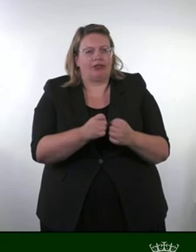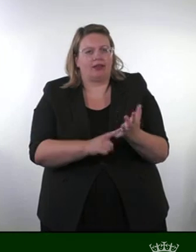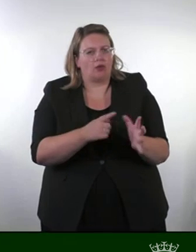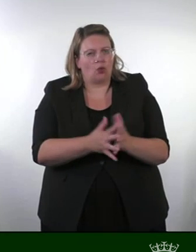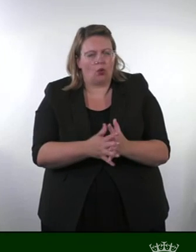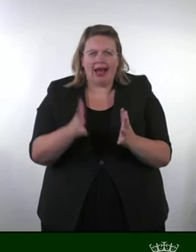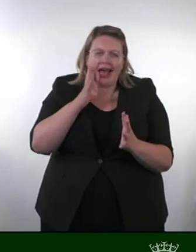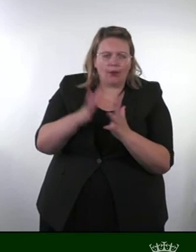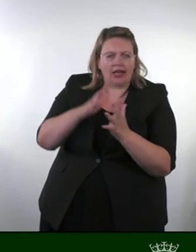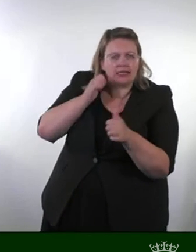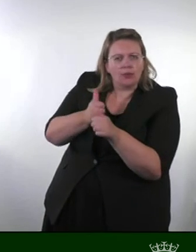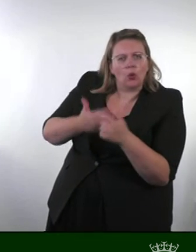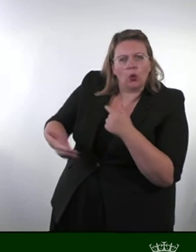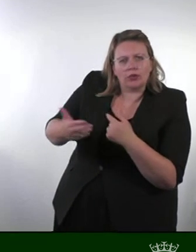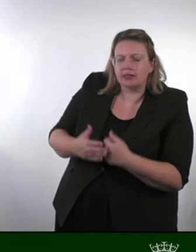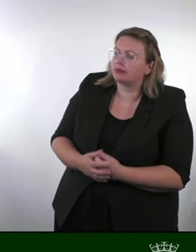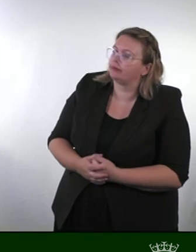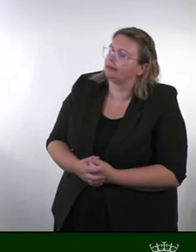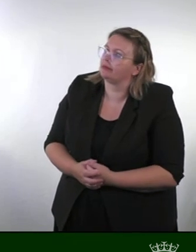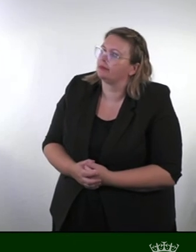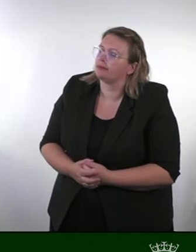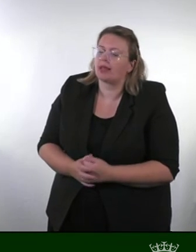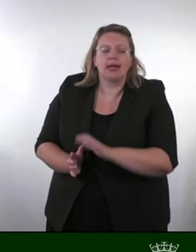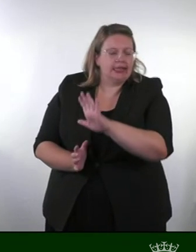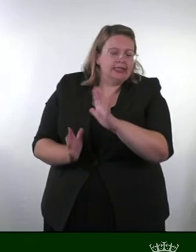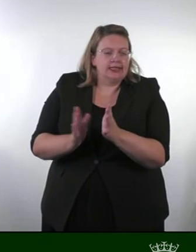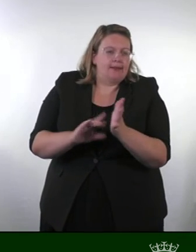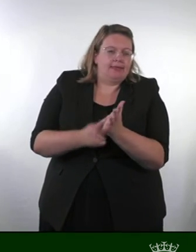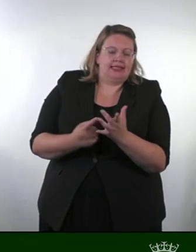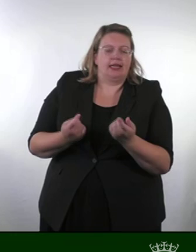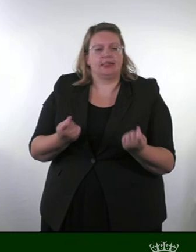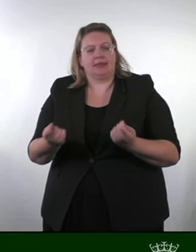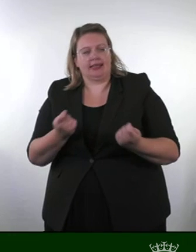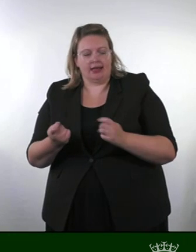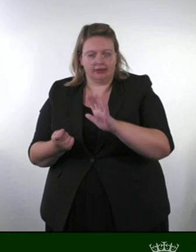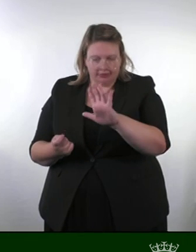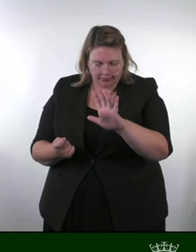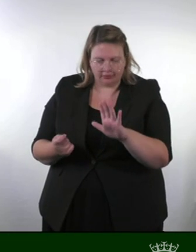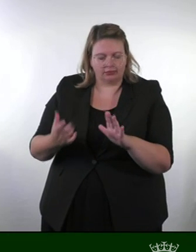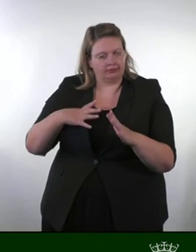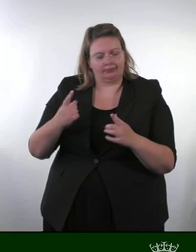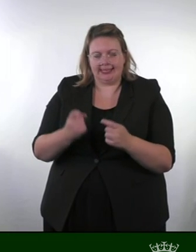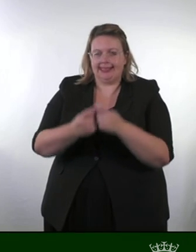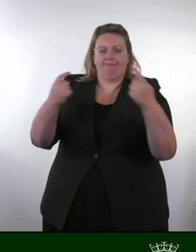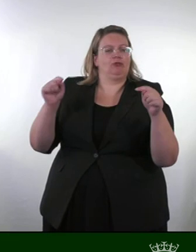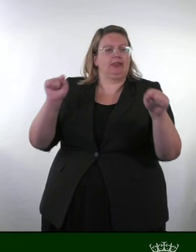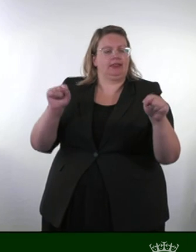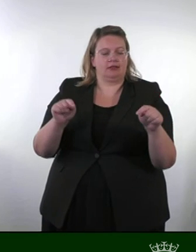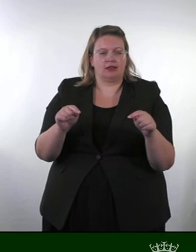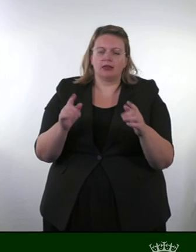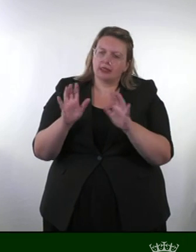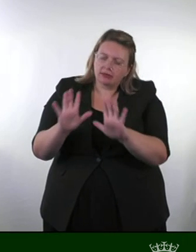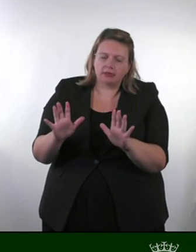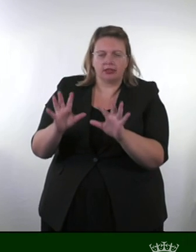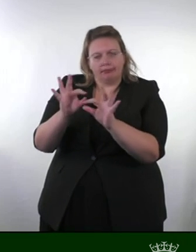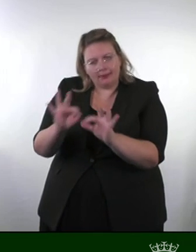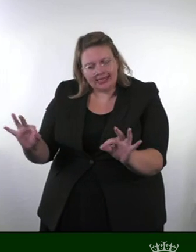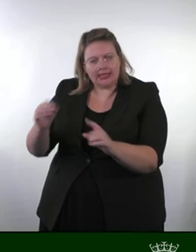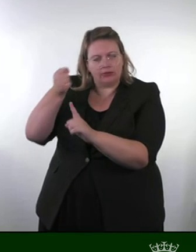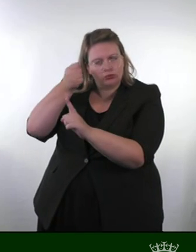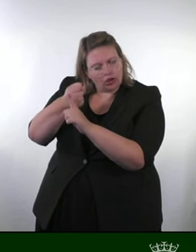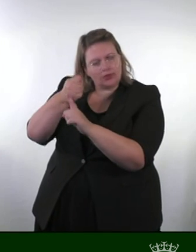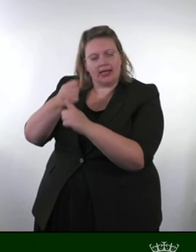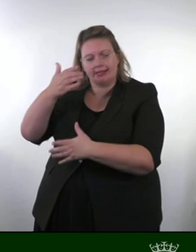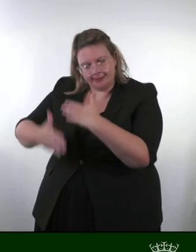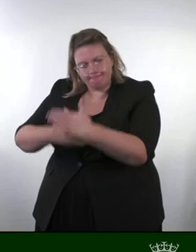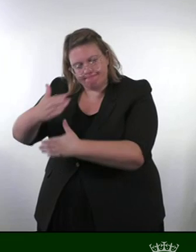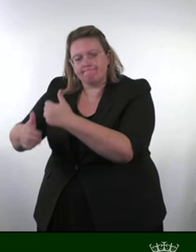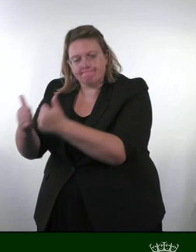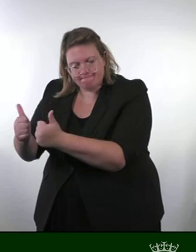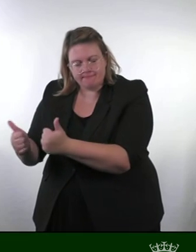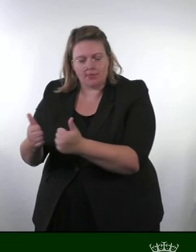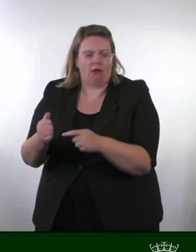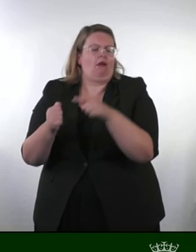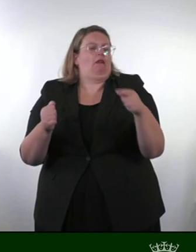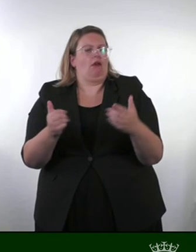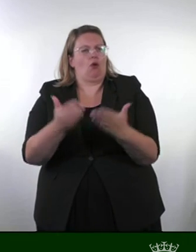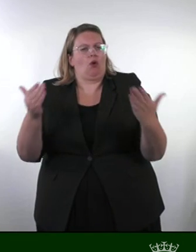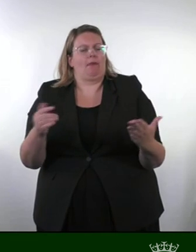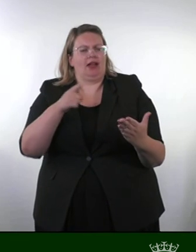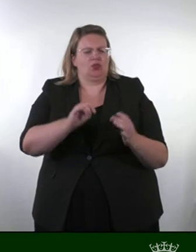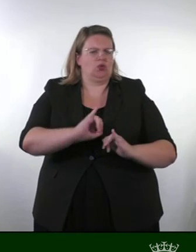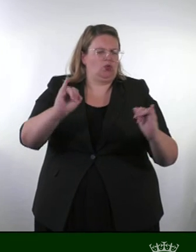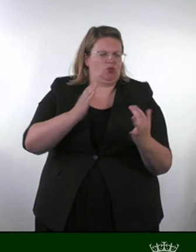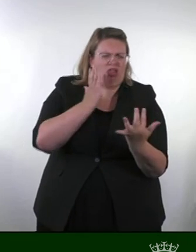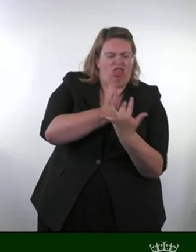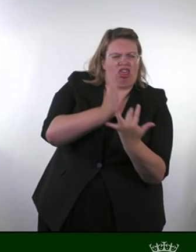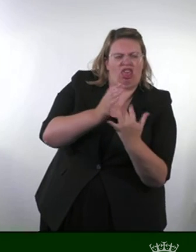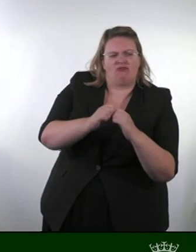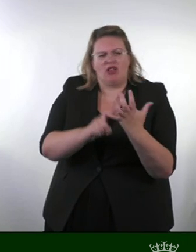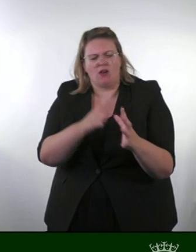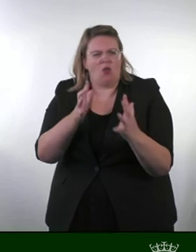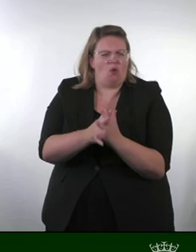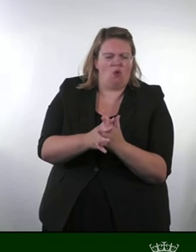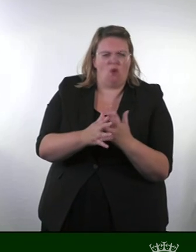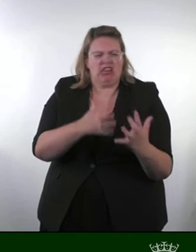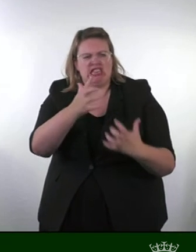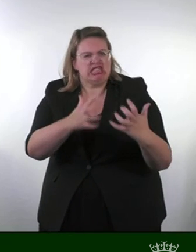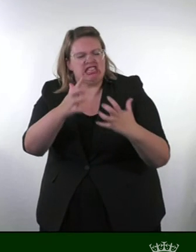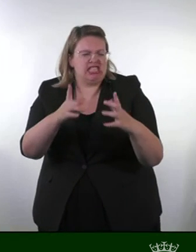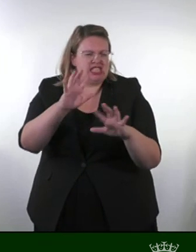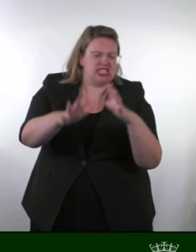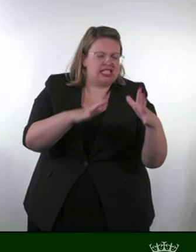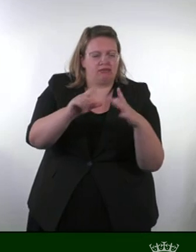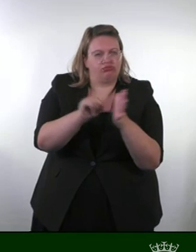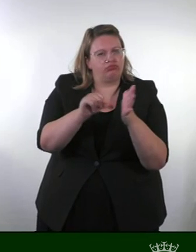I draw a sharp distinction and contrast between the civilised approach of my right honourable Friend to environmental protest and that taken by those who tried in vain to frustrate the freedom of the press.